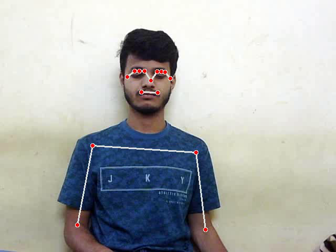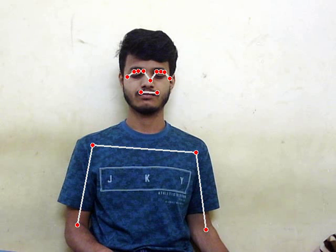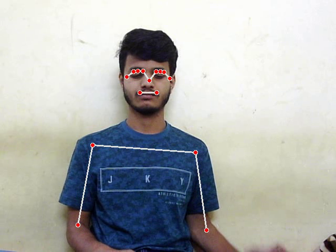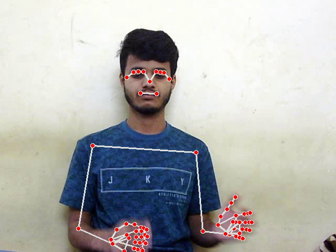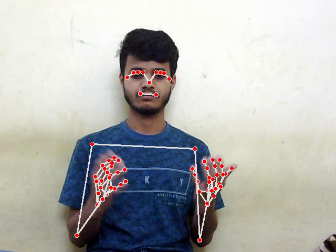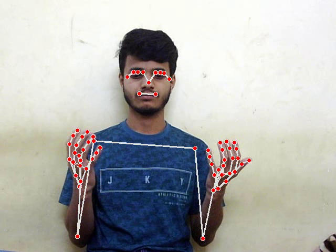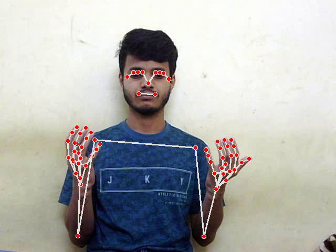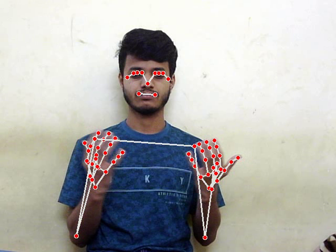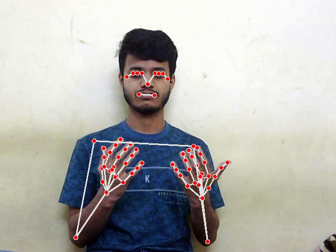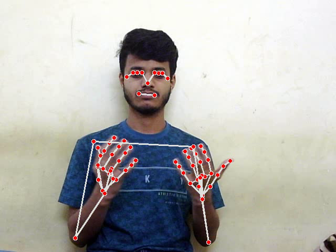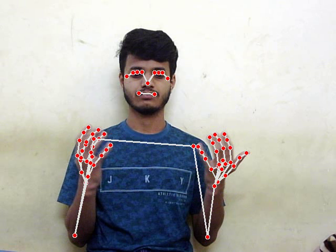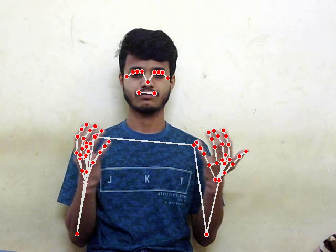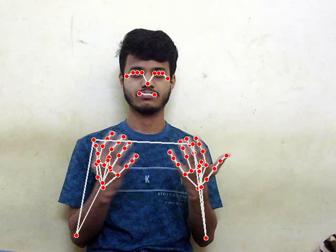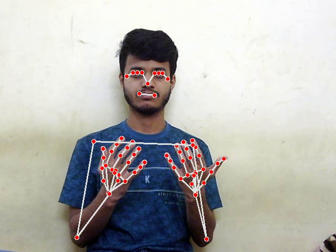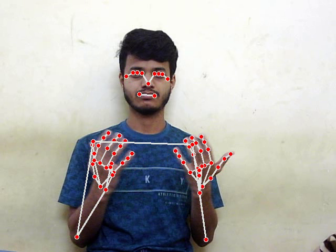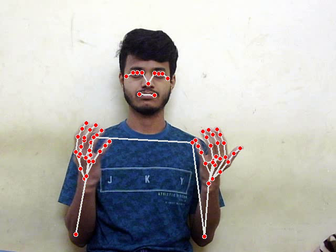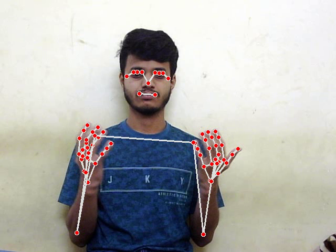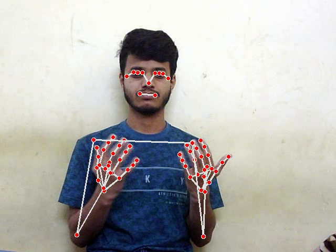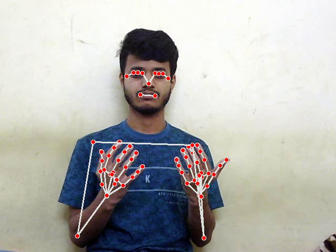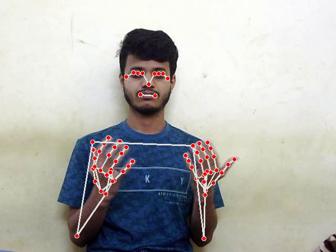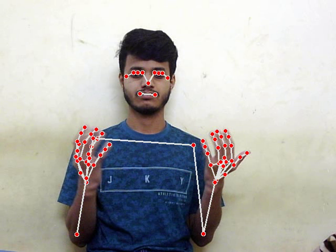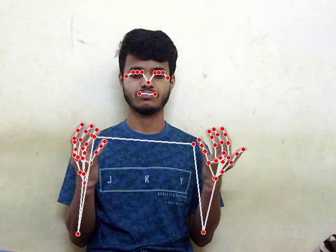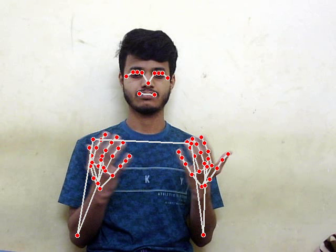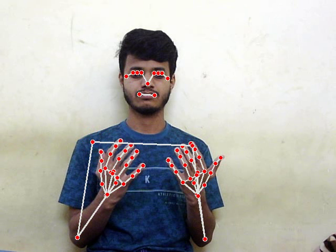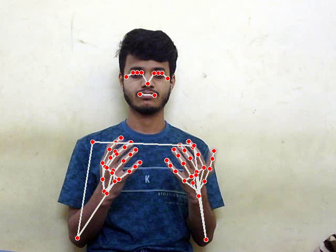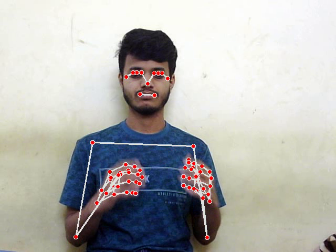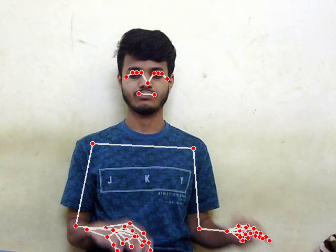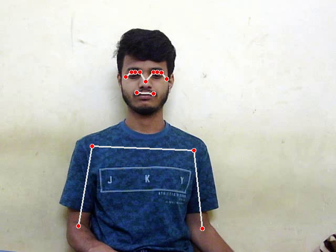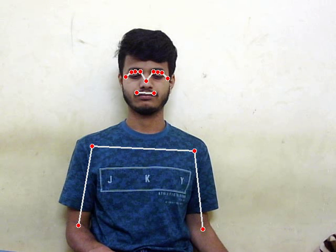what